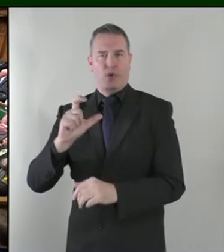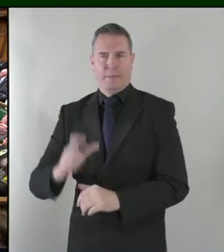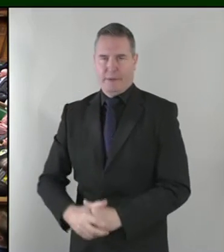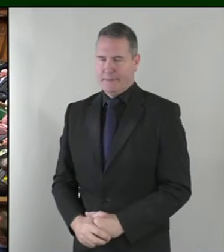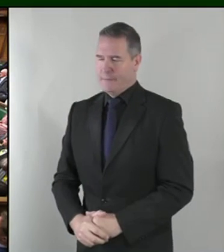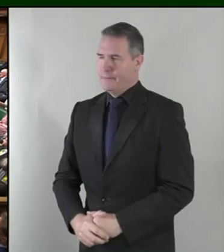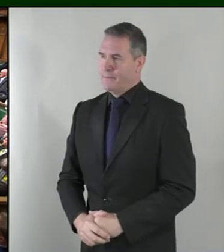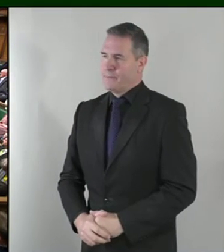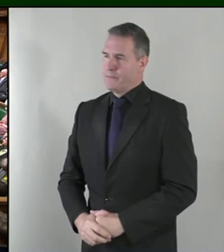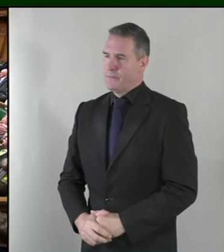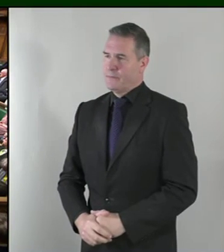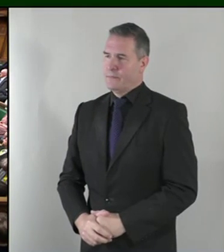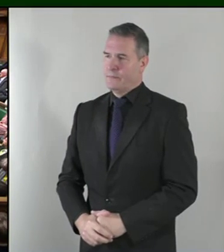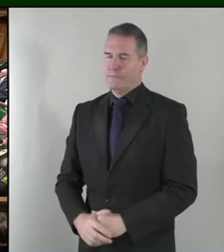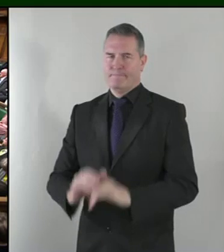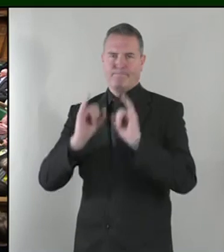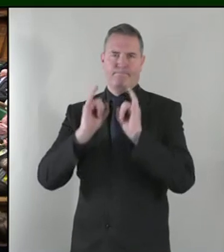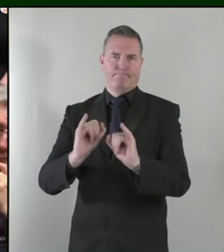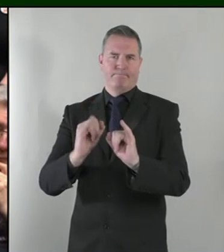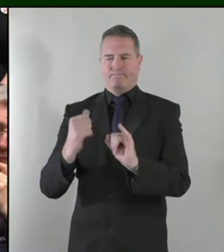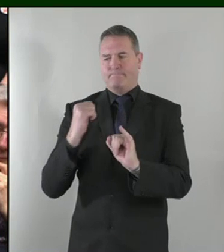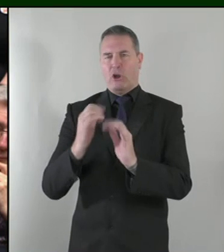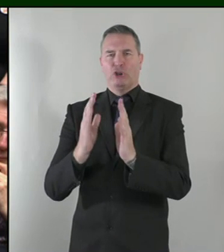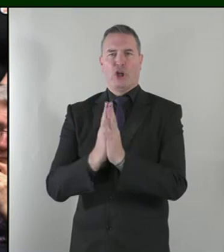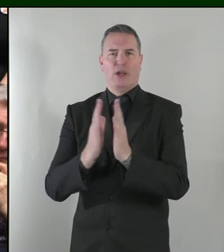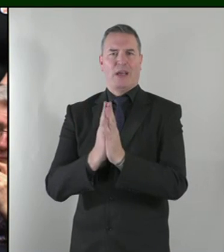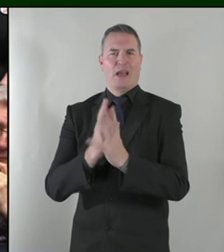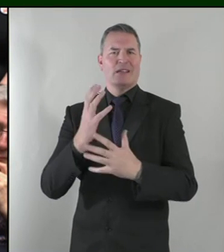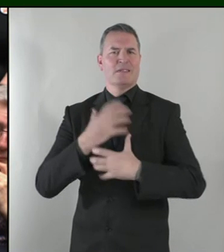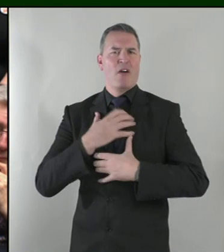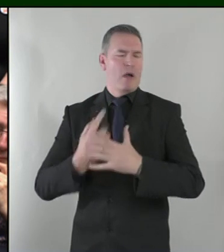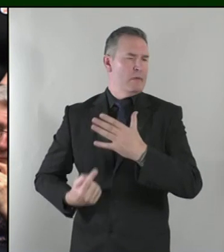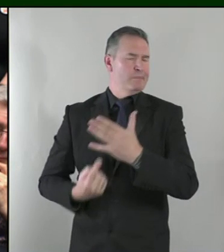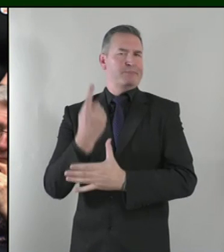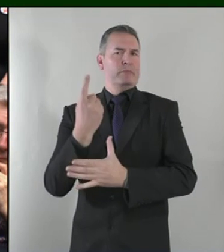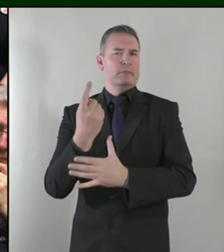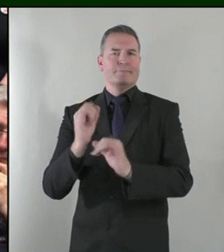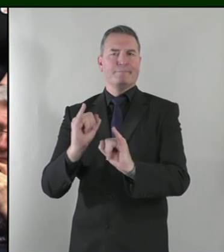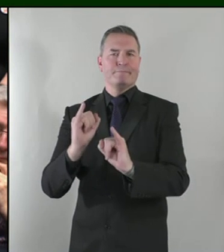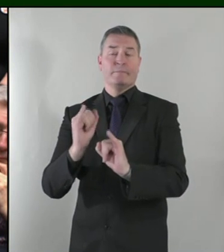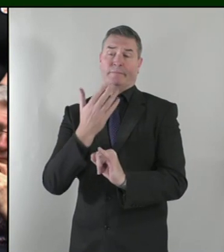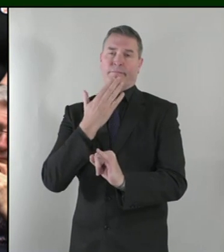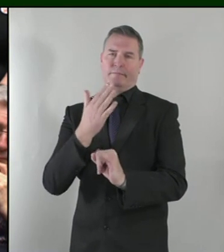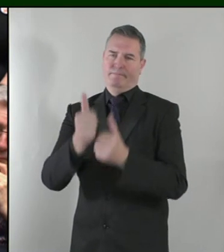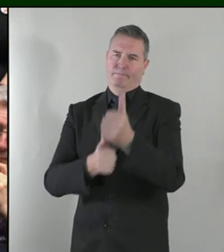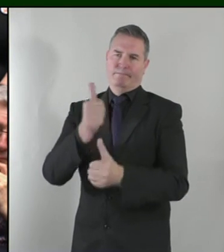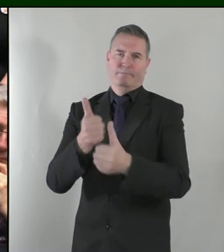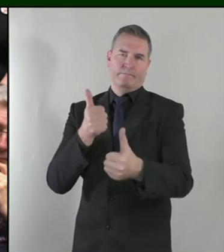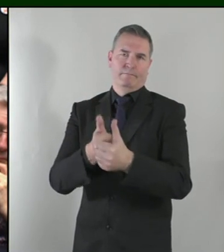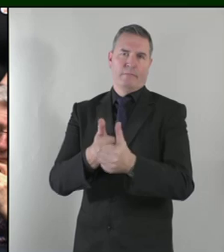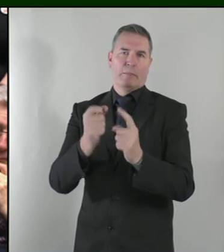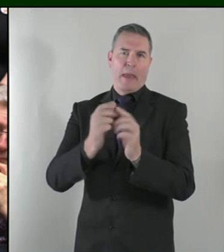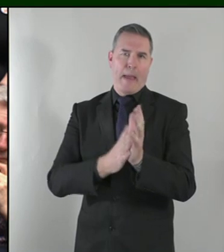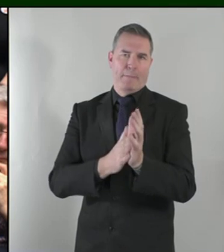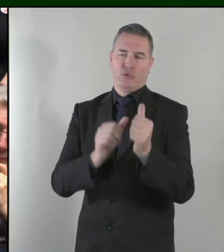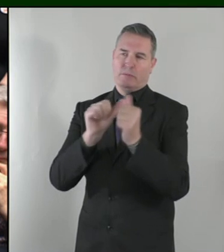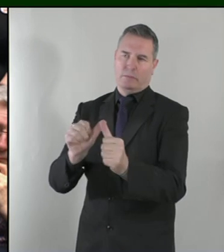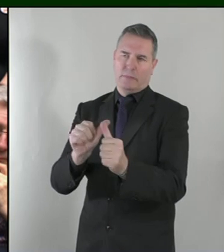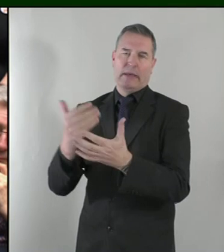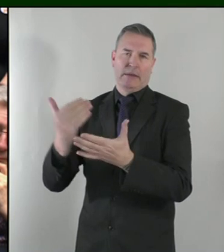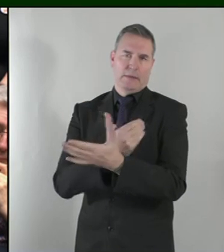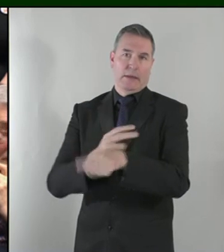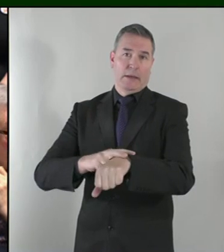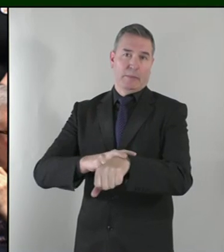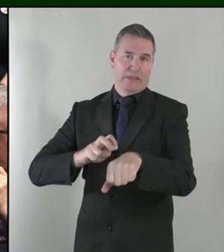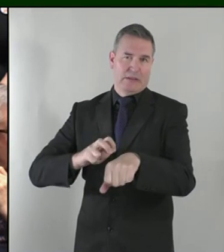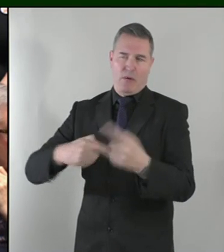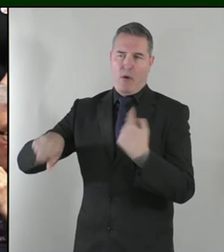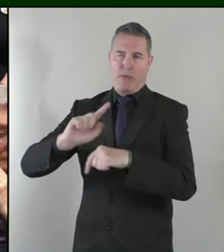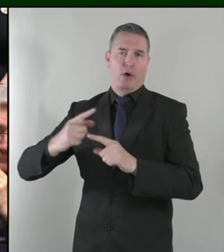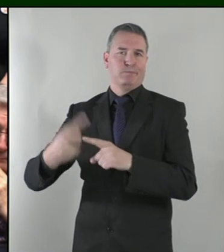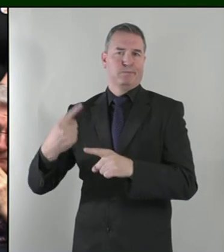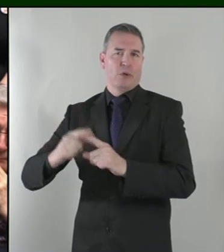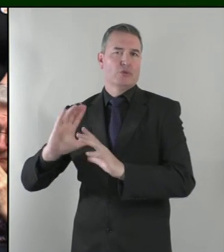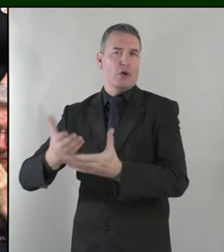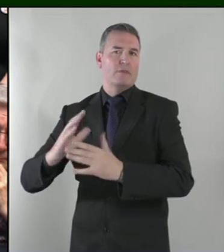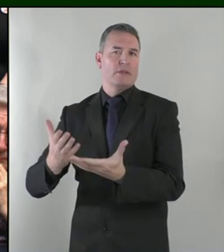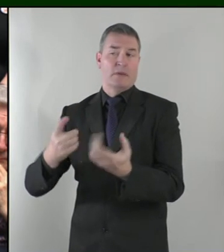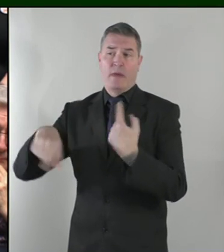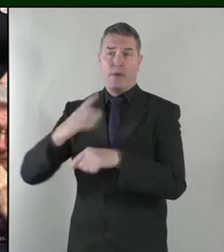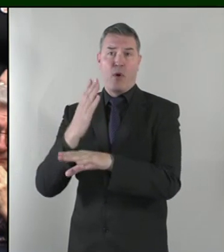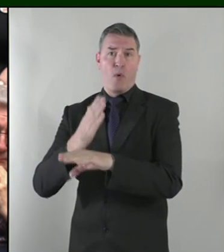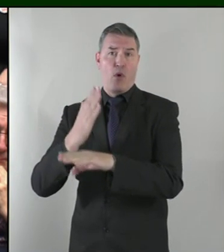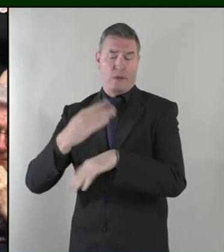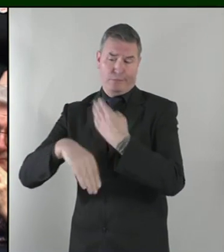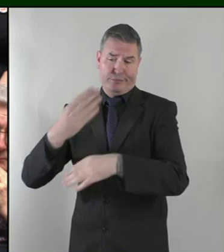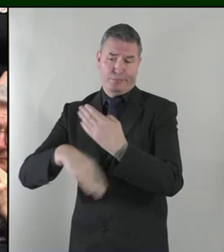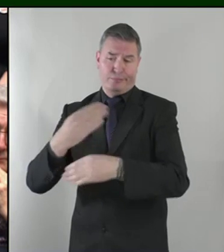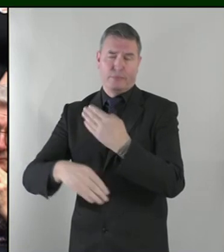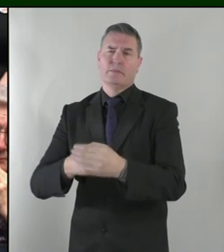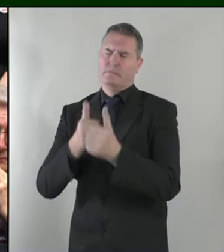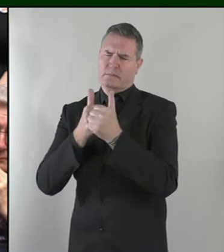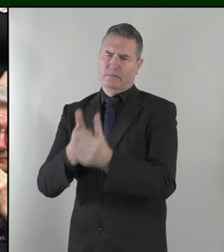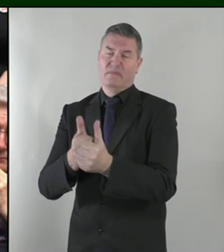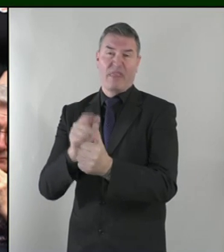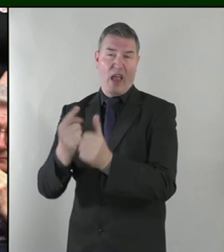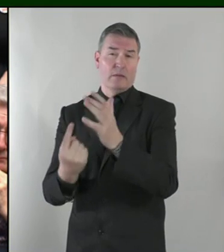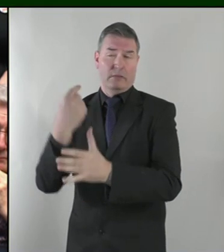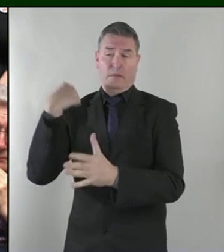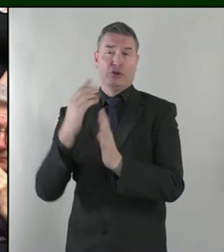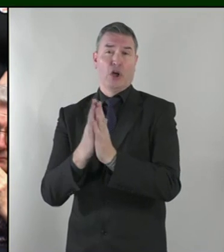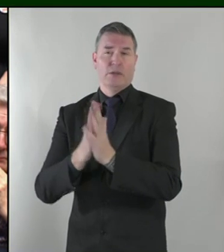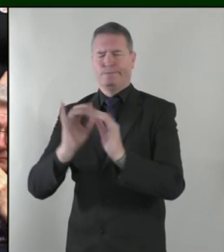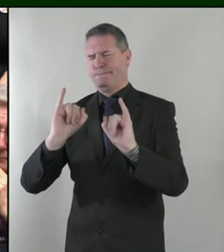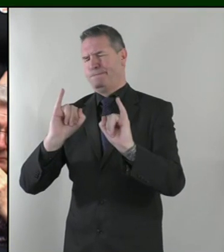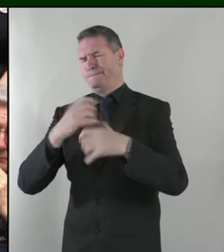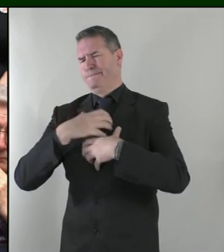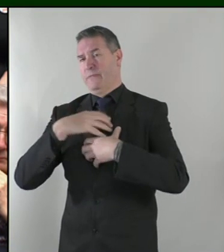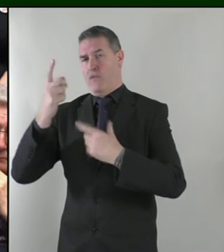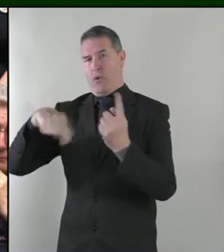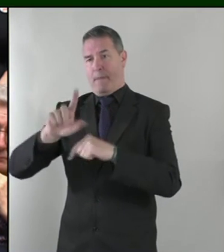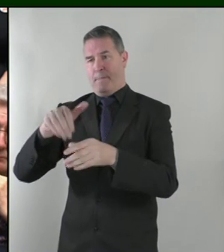We were all appalled by the terror attack in Streatham on Sunday, and I want to join the Prime Minister in paying tribute to the bravery and dedication of the police, security services and all the other emergency response staff for the way in which they dealt with a terrifying and terrible situation.